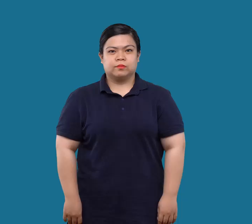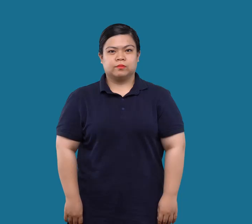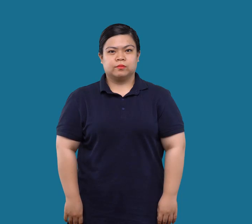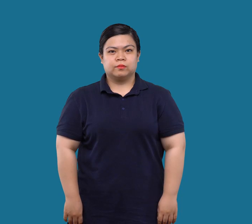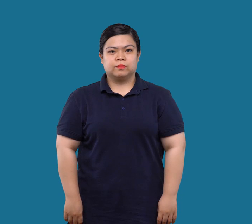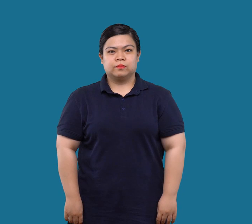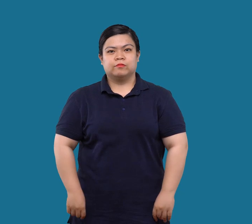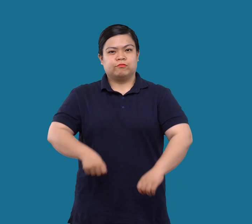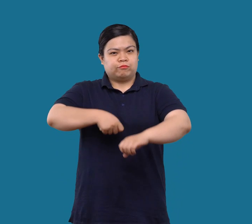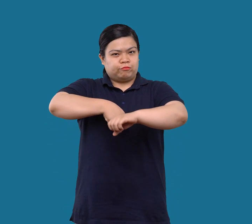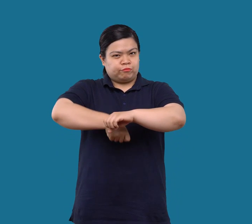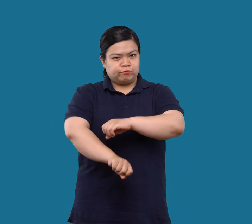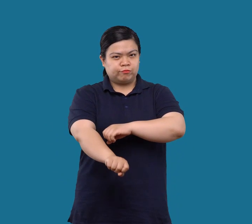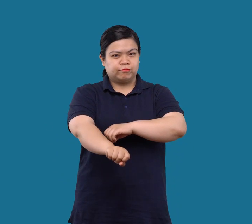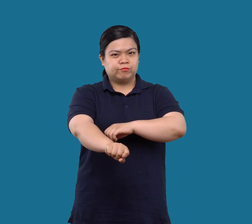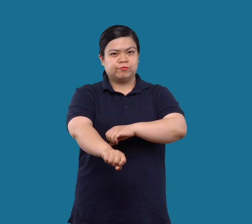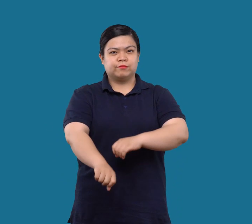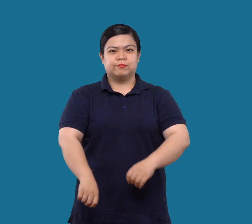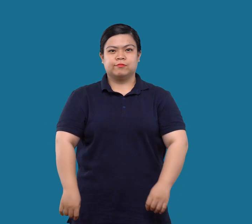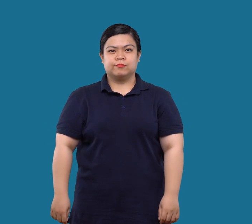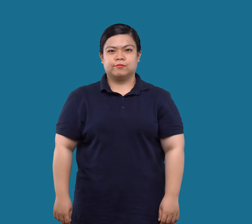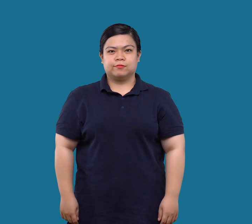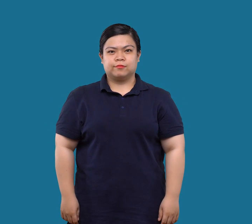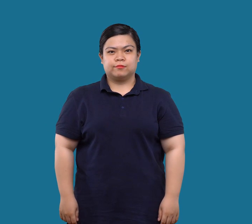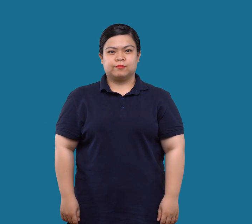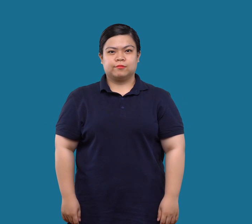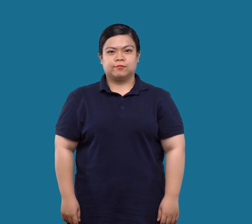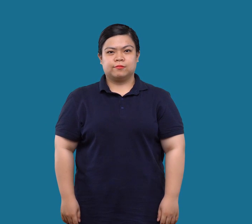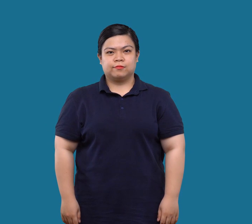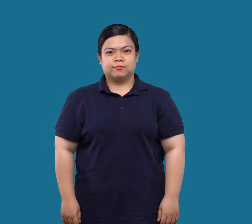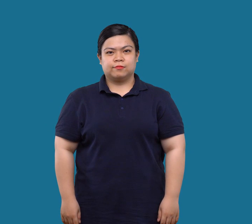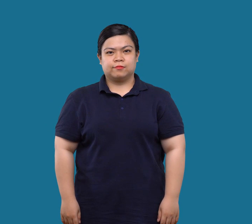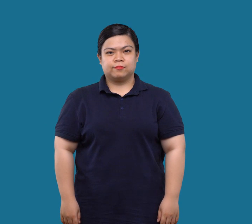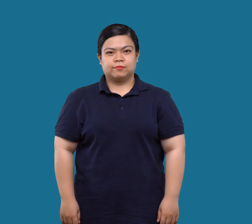sinh đẻ